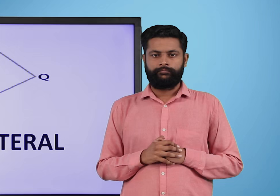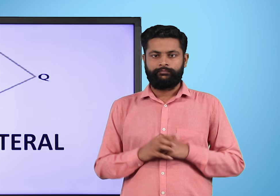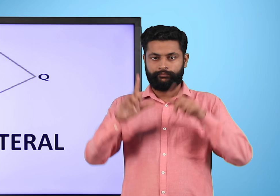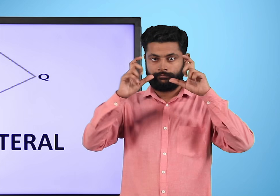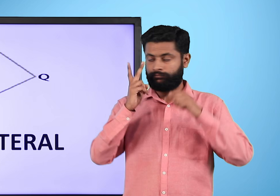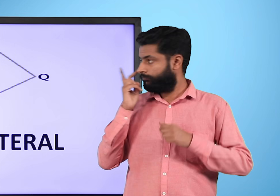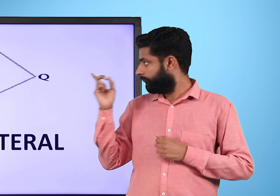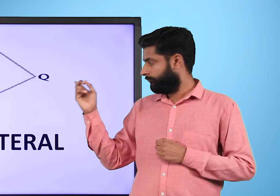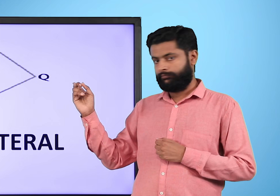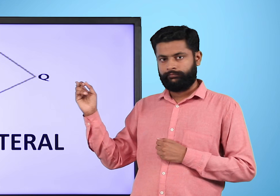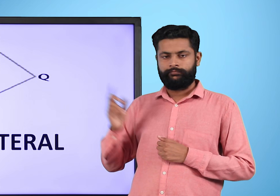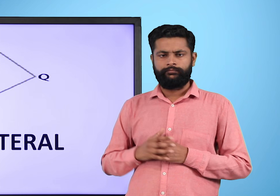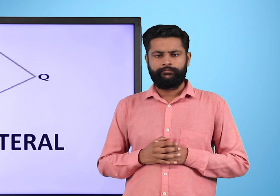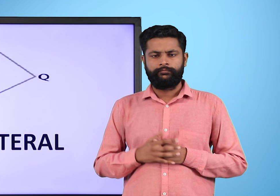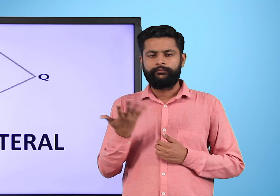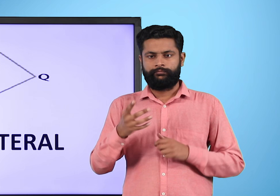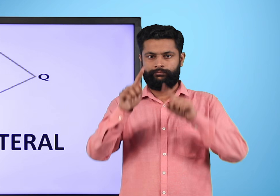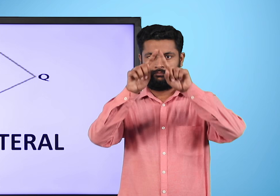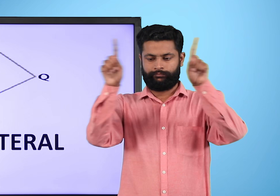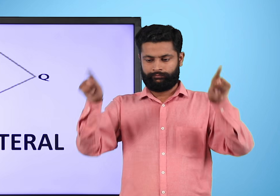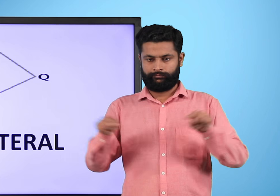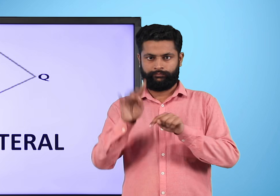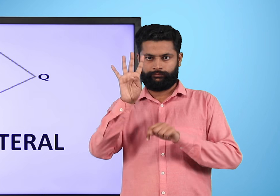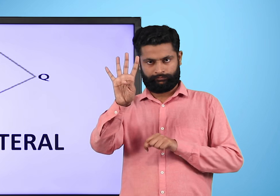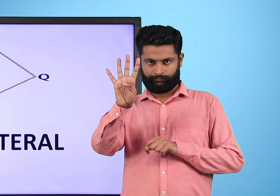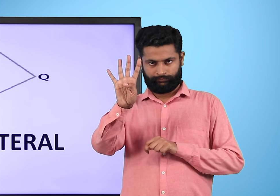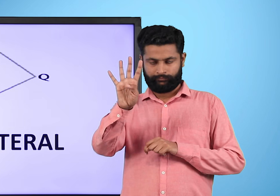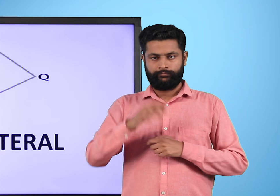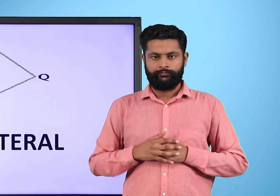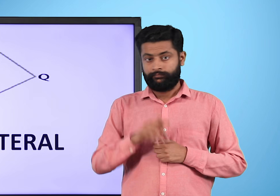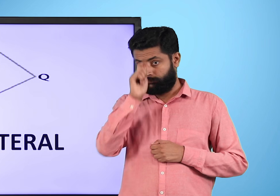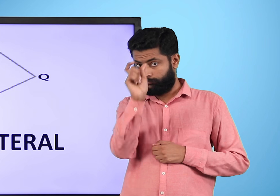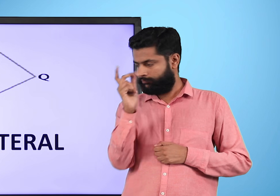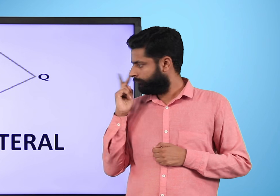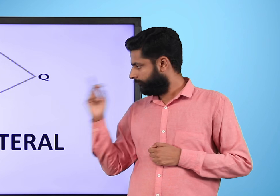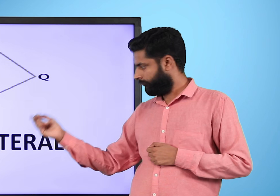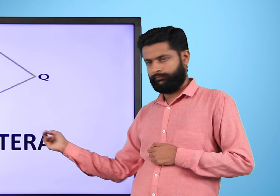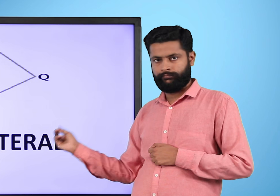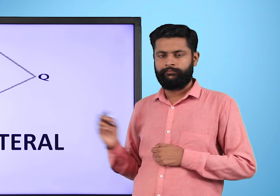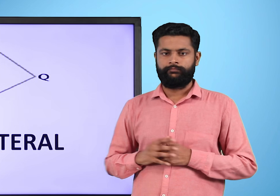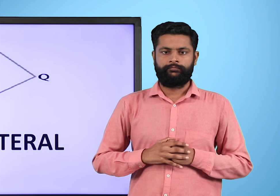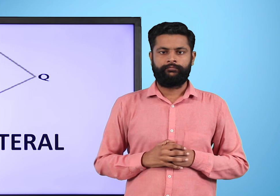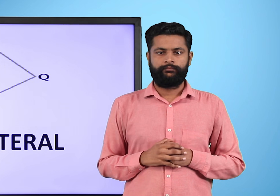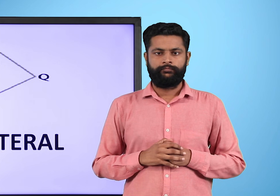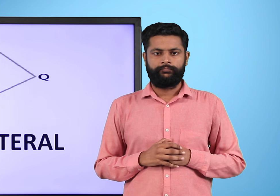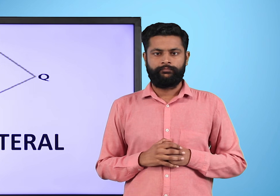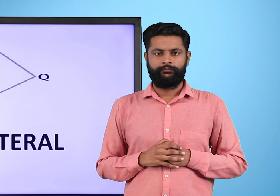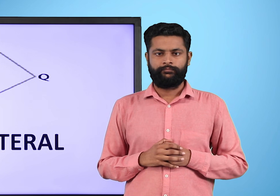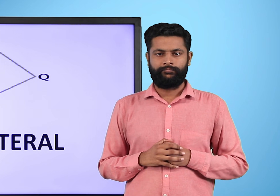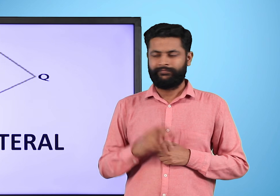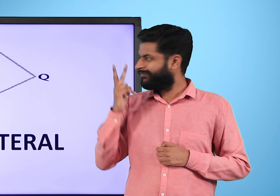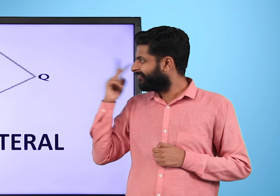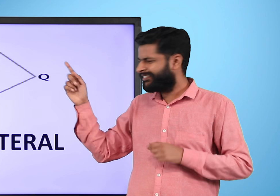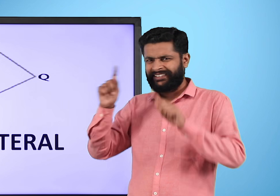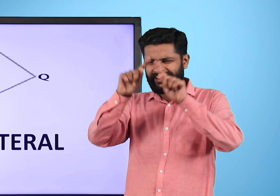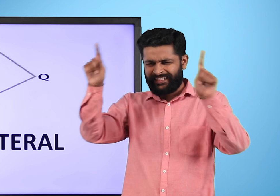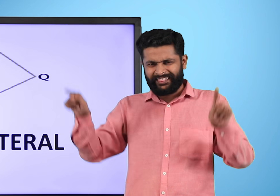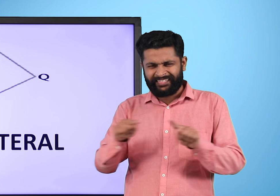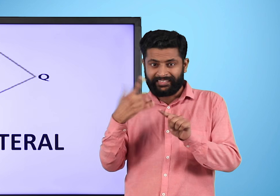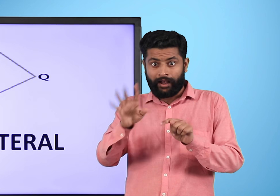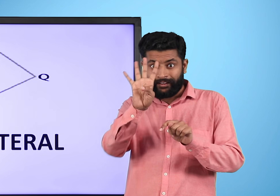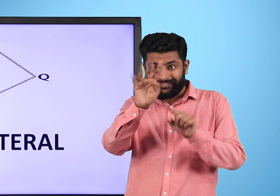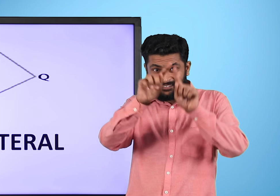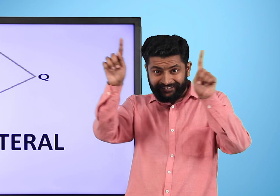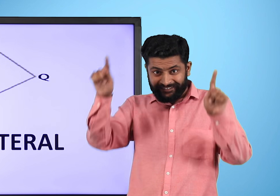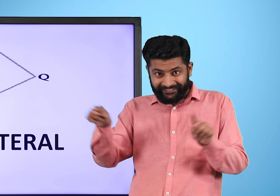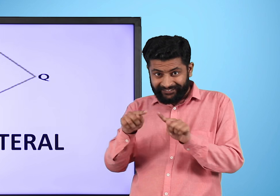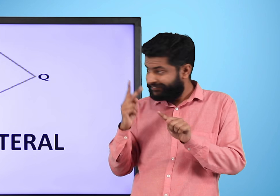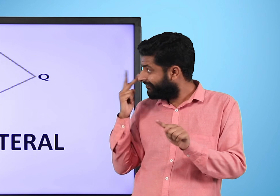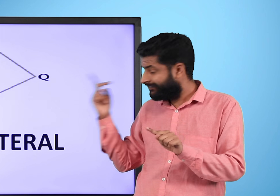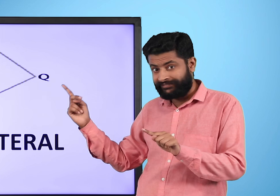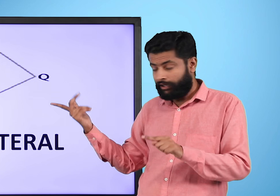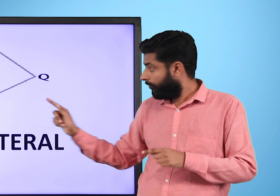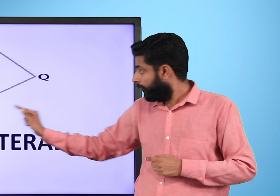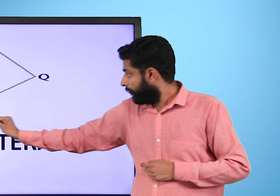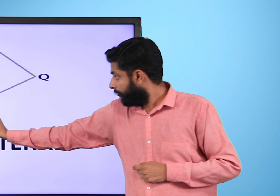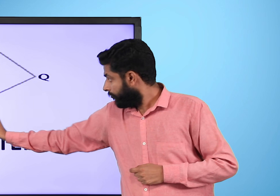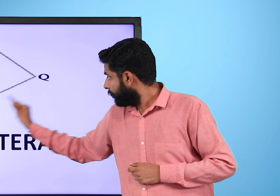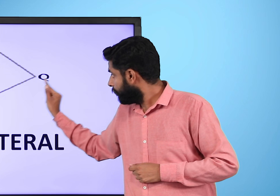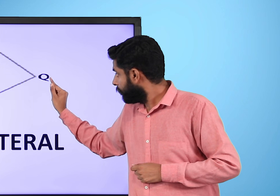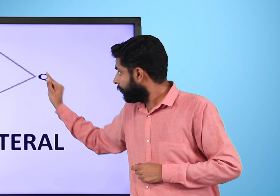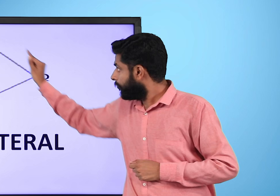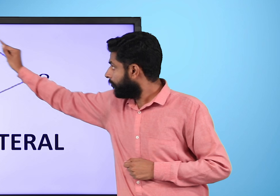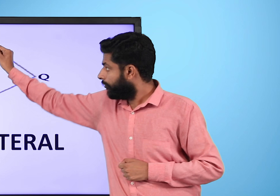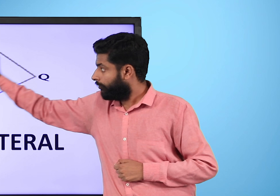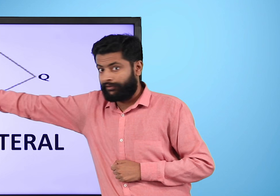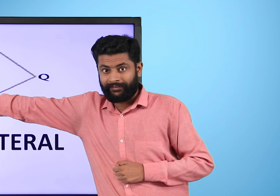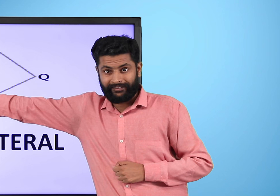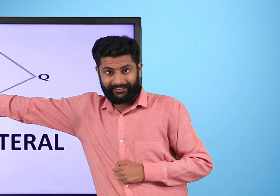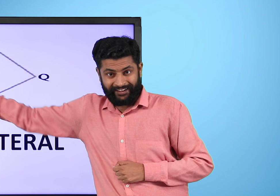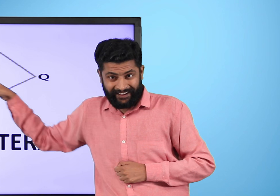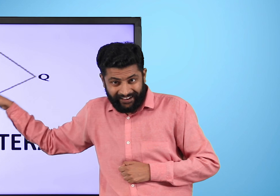Quadrilateral A quadrilateral is a four-sided polygon. (It should be named cyclically). For example, this is quadrilateral PQRS.